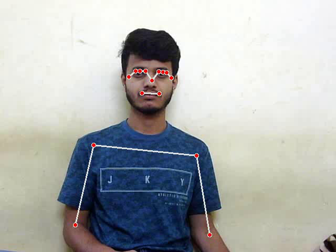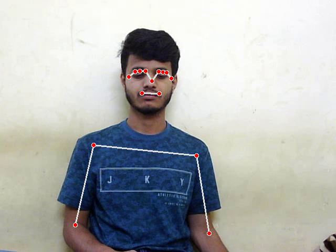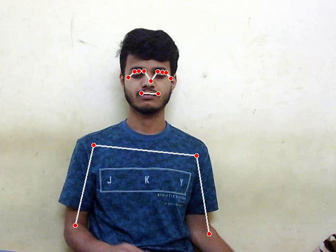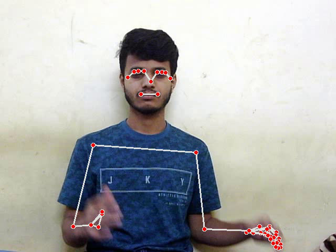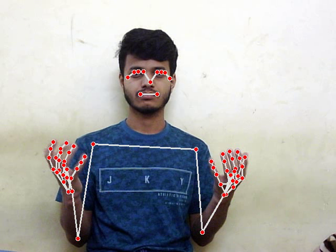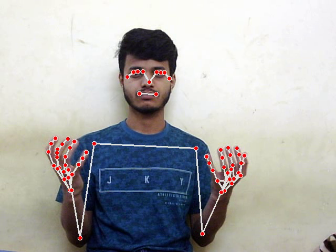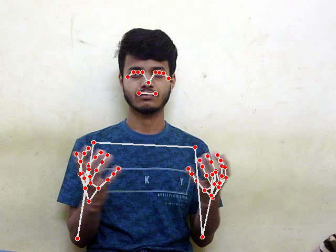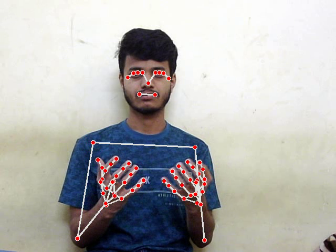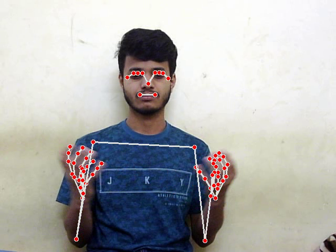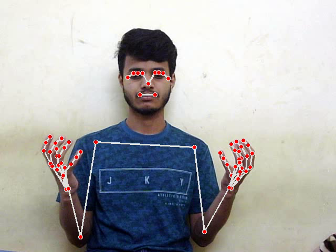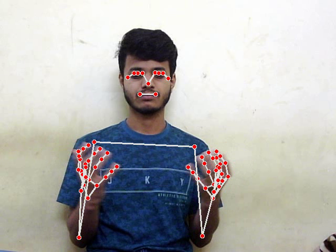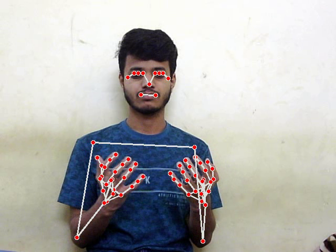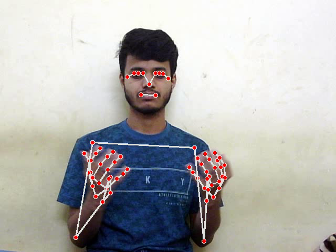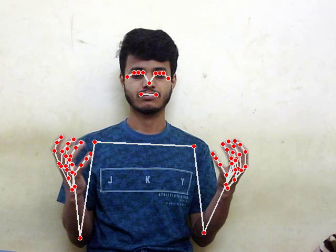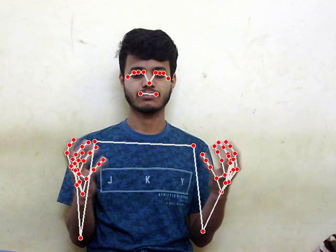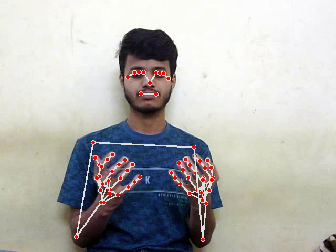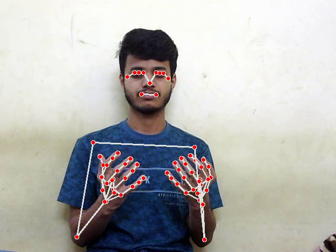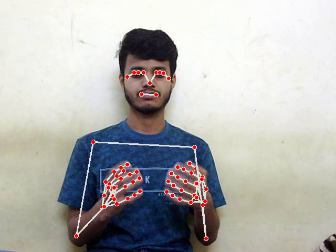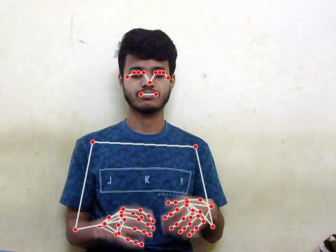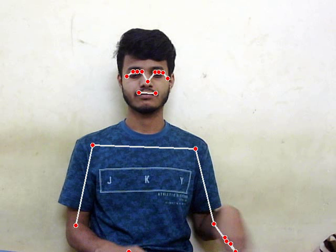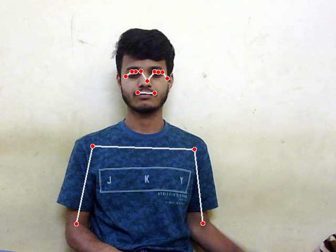what